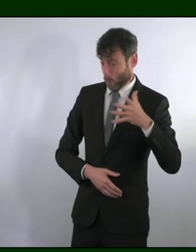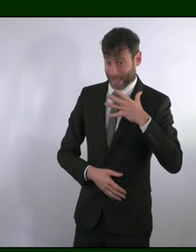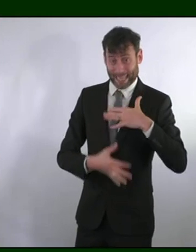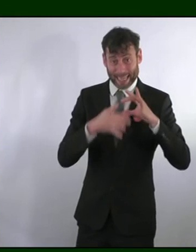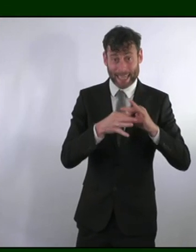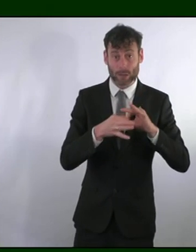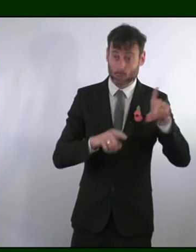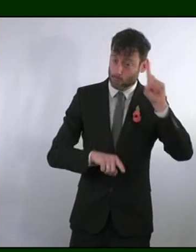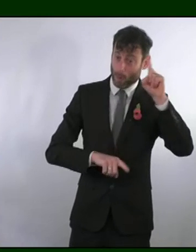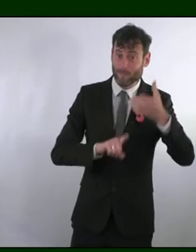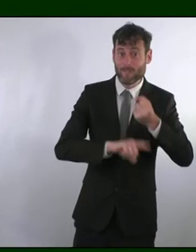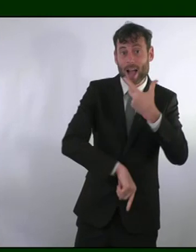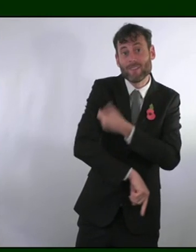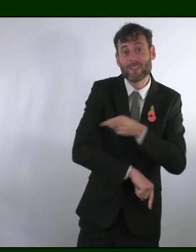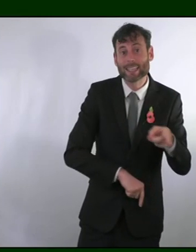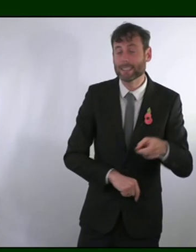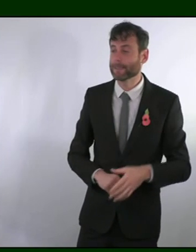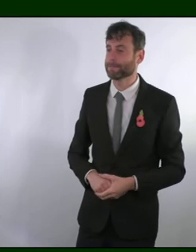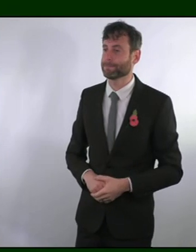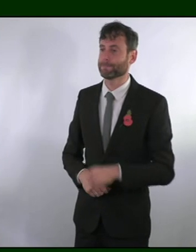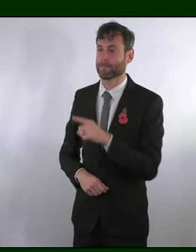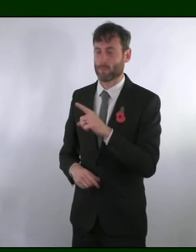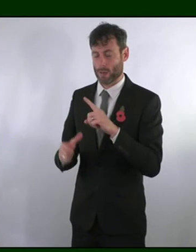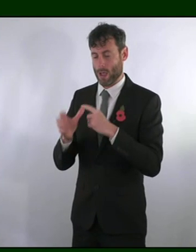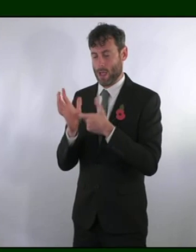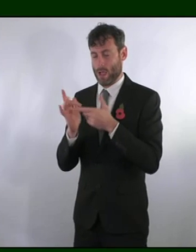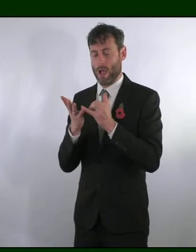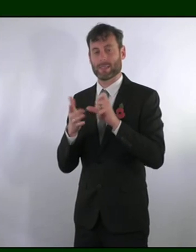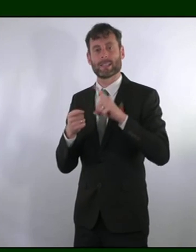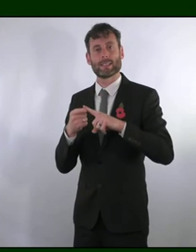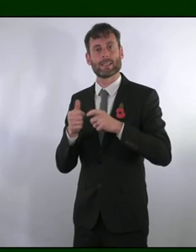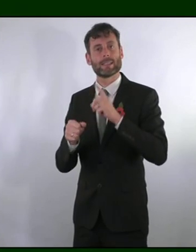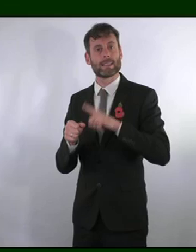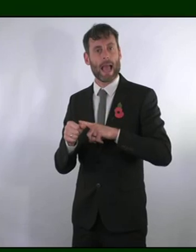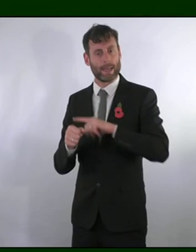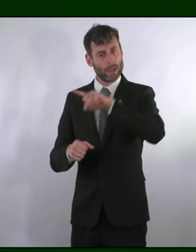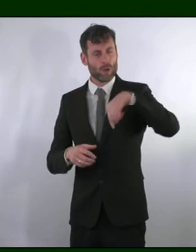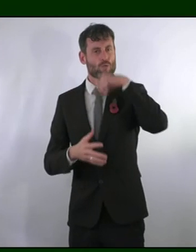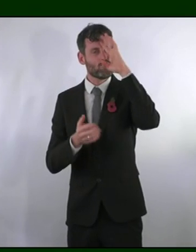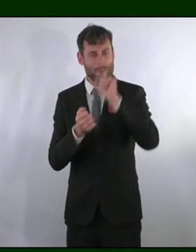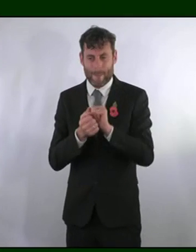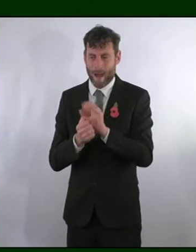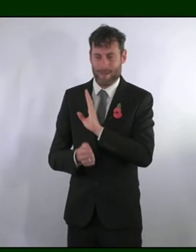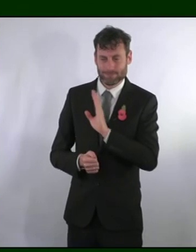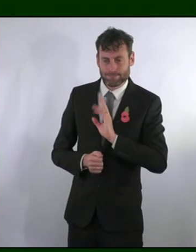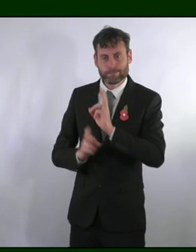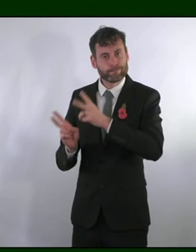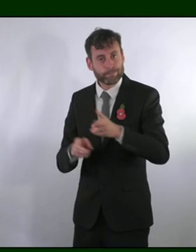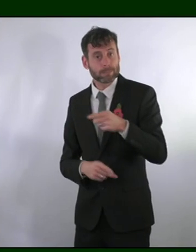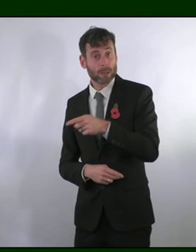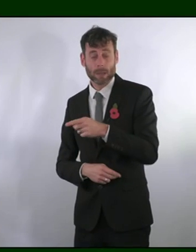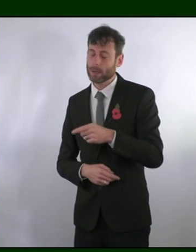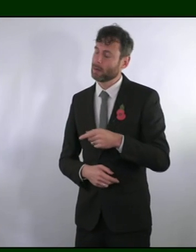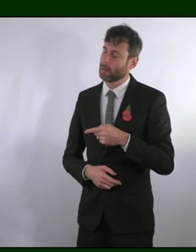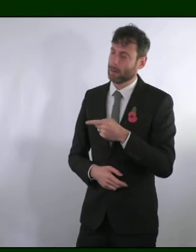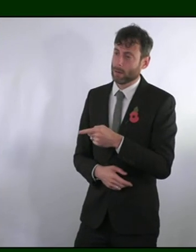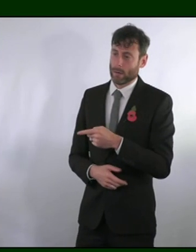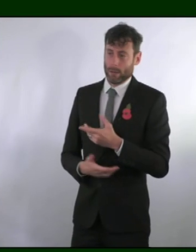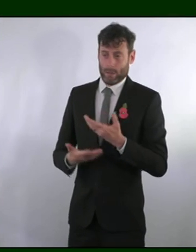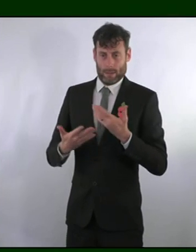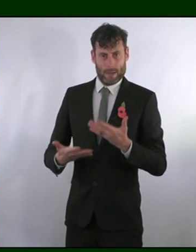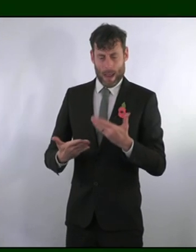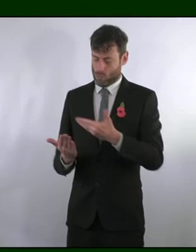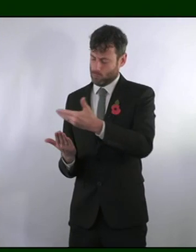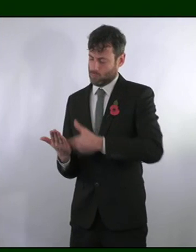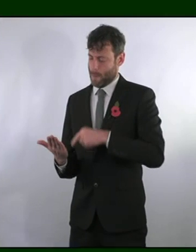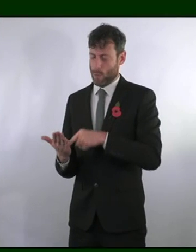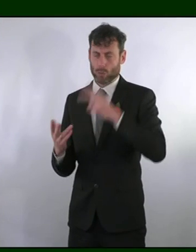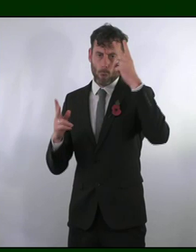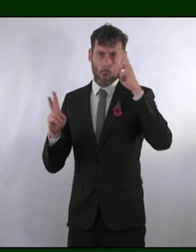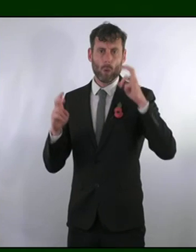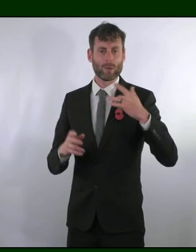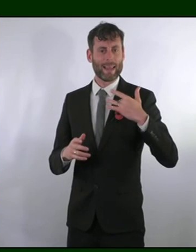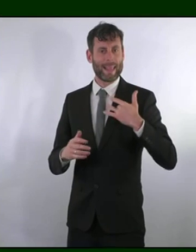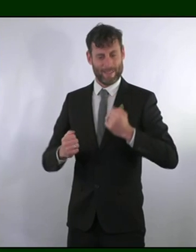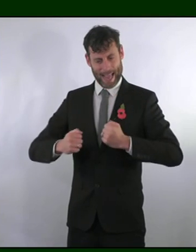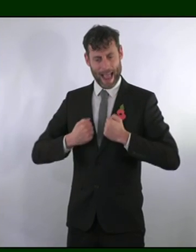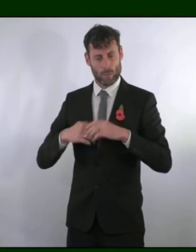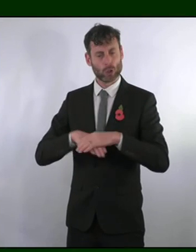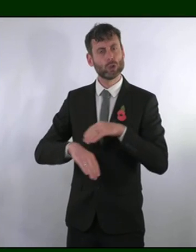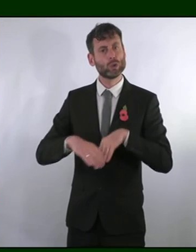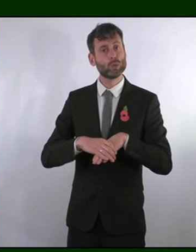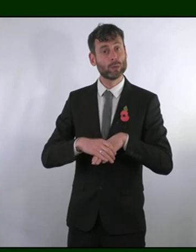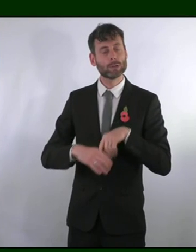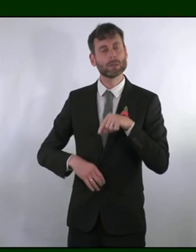On Armistice Day, as we remember those who gave their lives for our country and those who still serve, will the Prime Minister give a positive response to the “Living in our shoes: understanding the needs of UK Armed Forces families” report on making life better for our armed forces families?